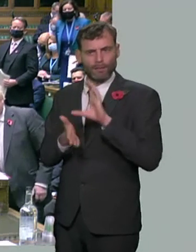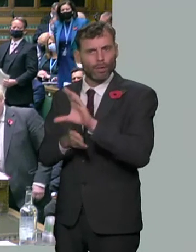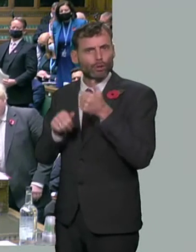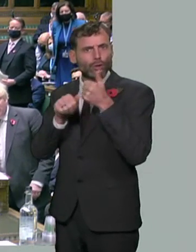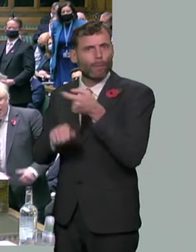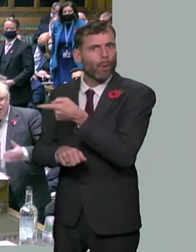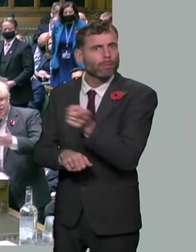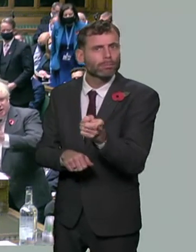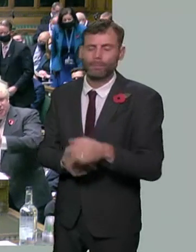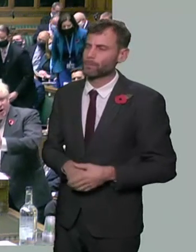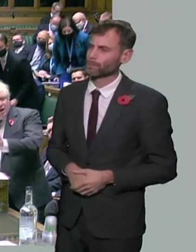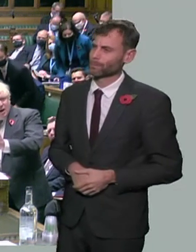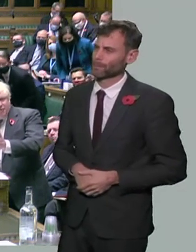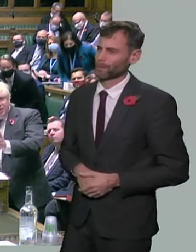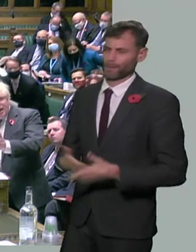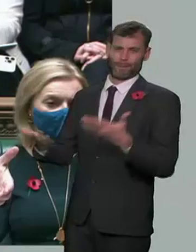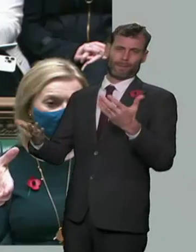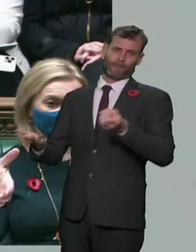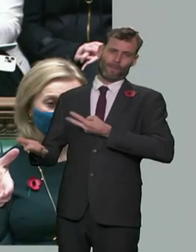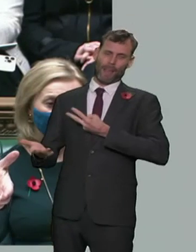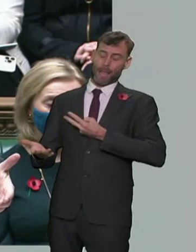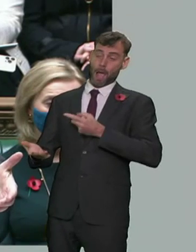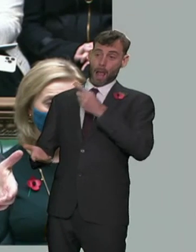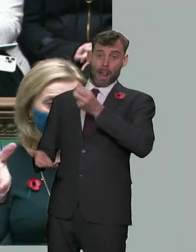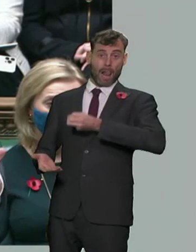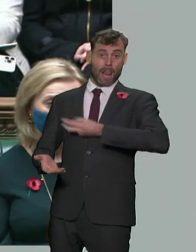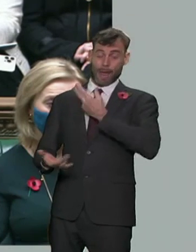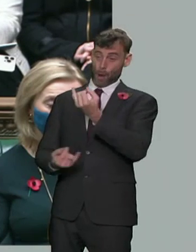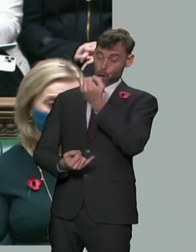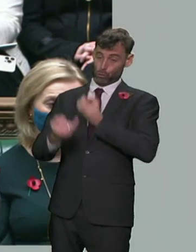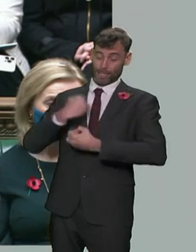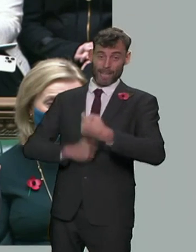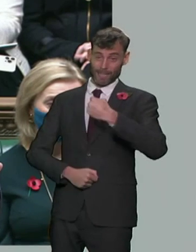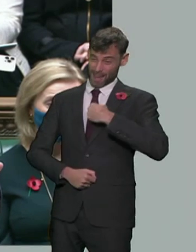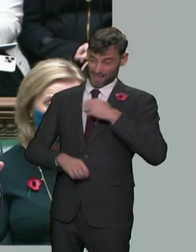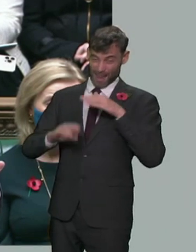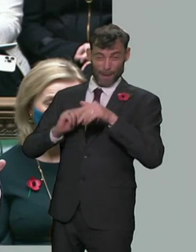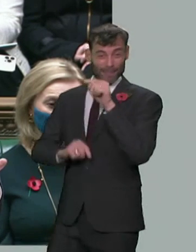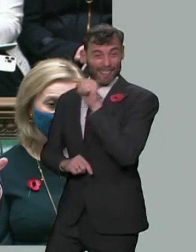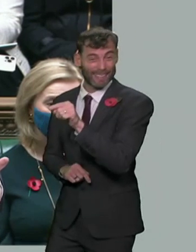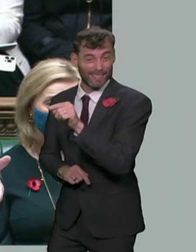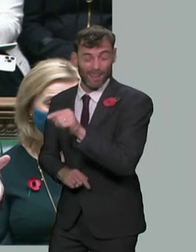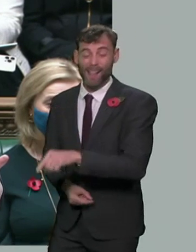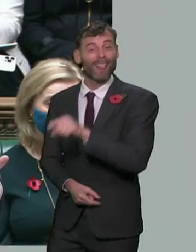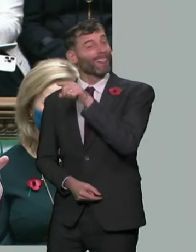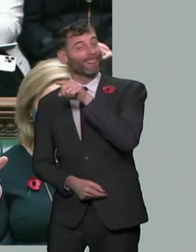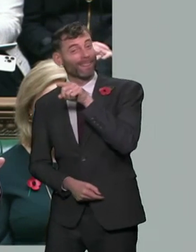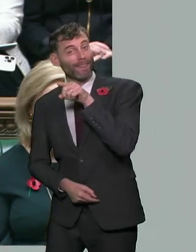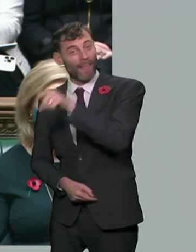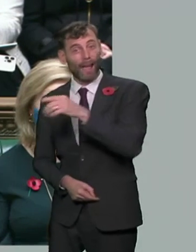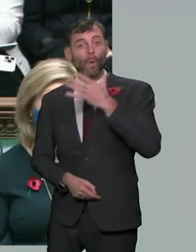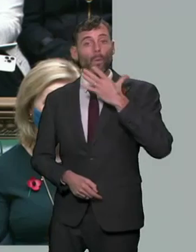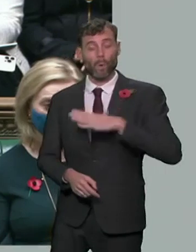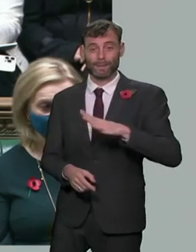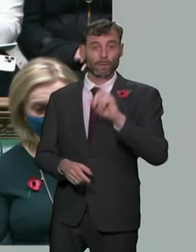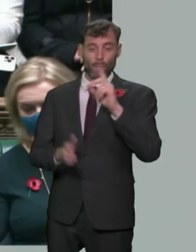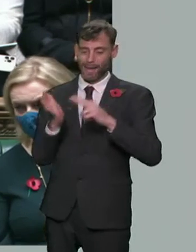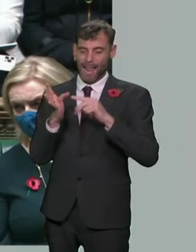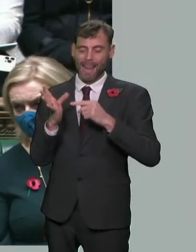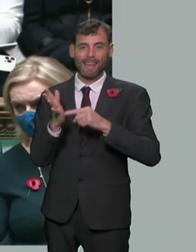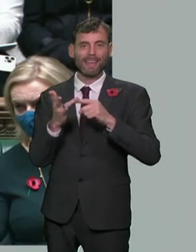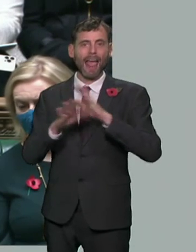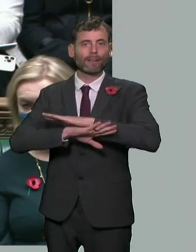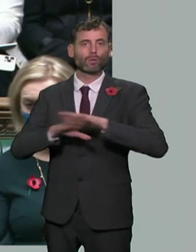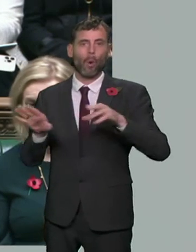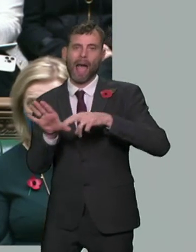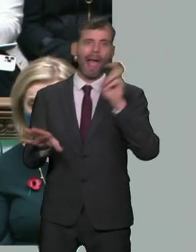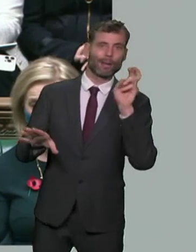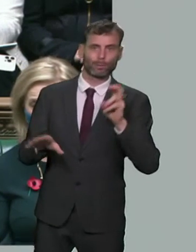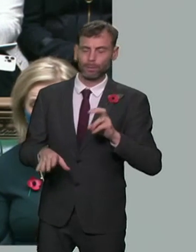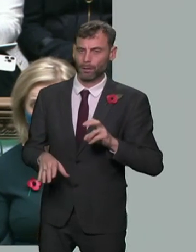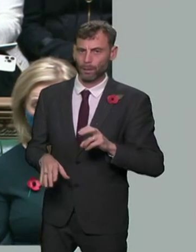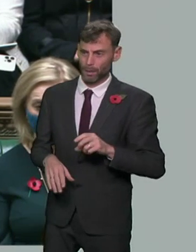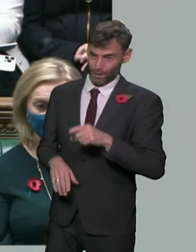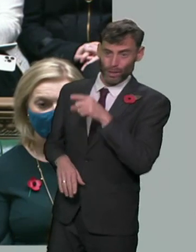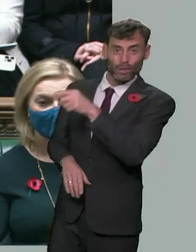I think it is quite incredible that we are now hearing this from the Labour party, when they would have pulled us out of NATO.